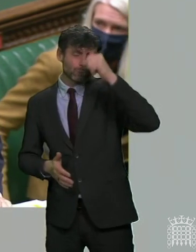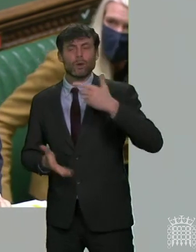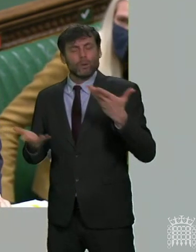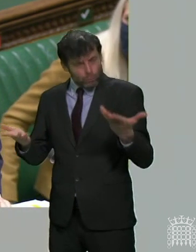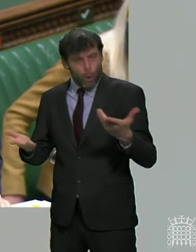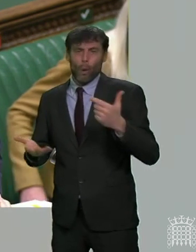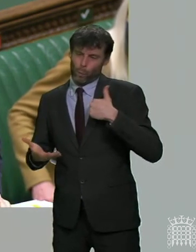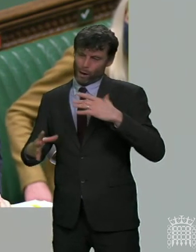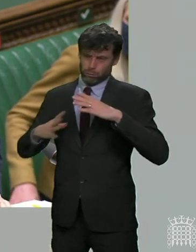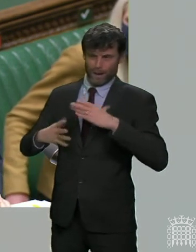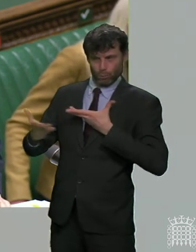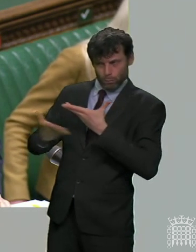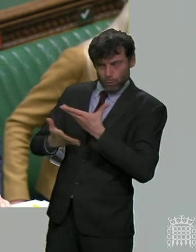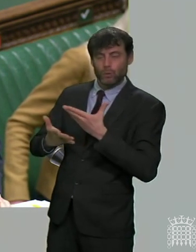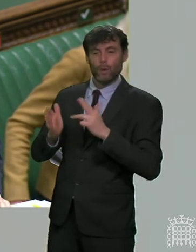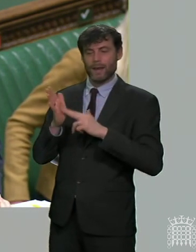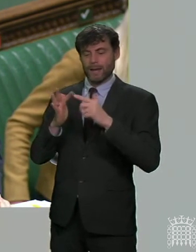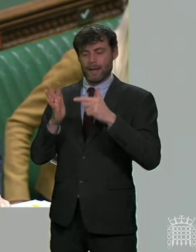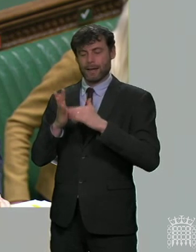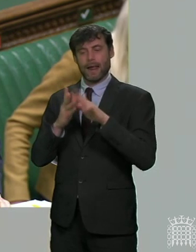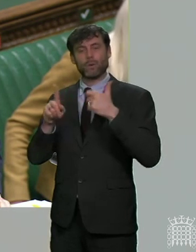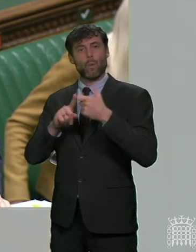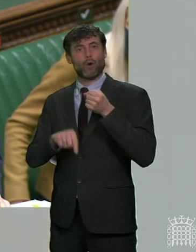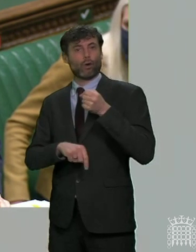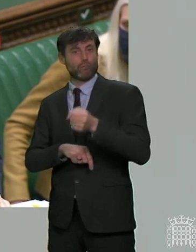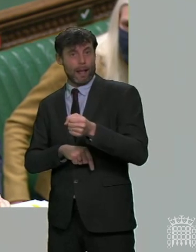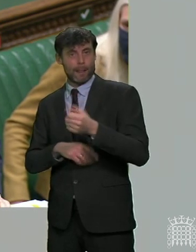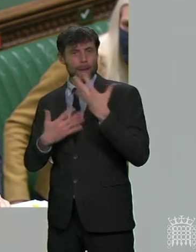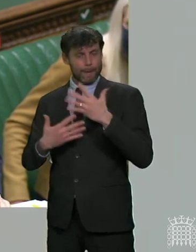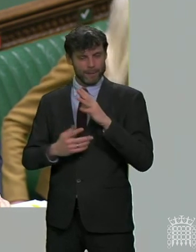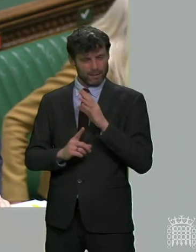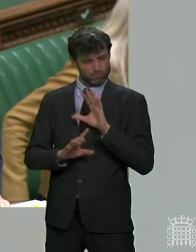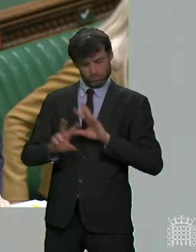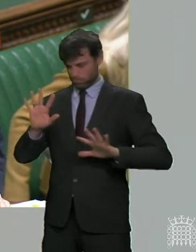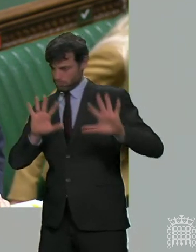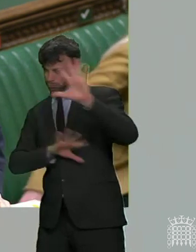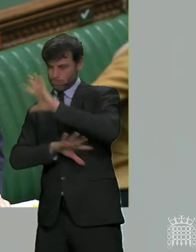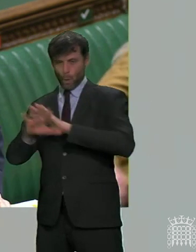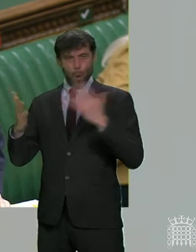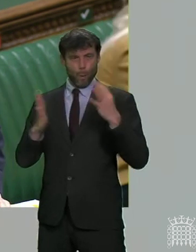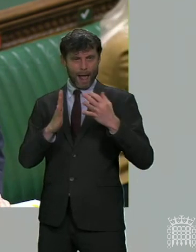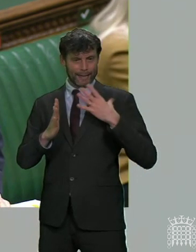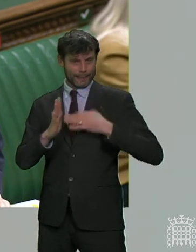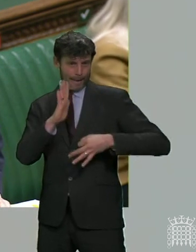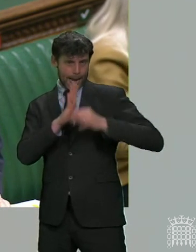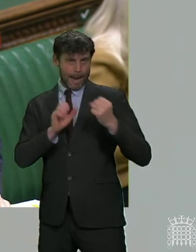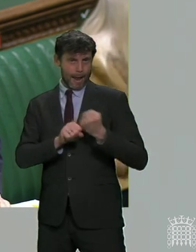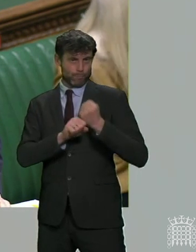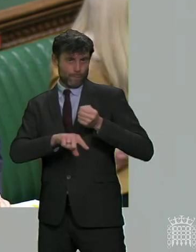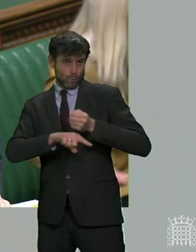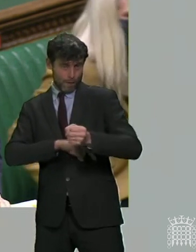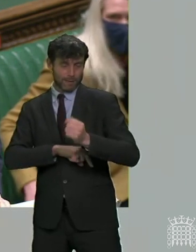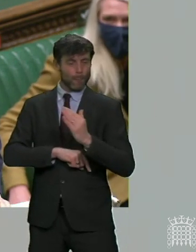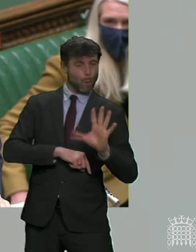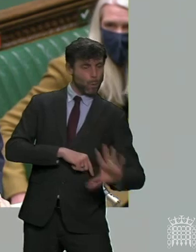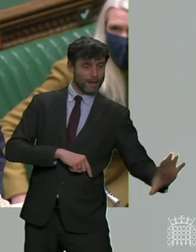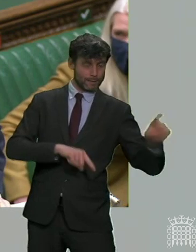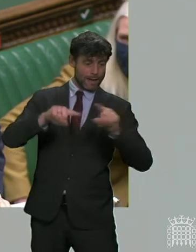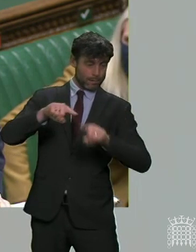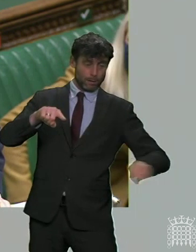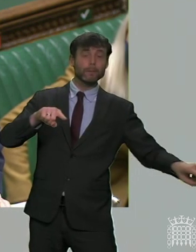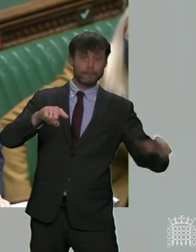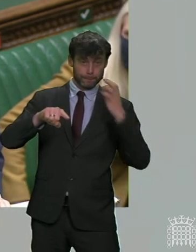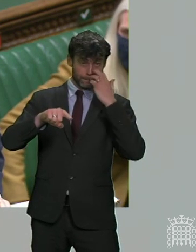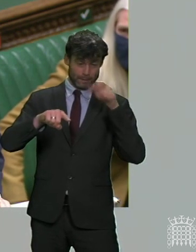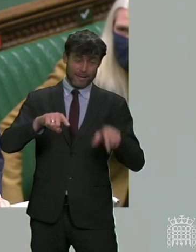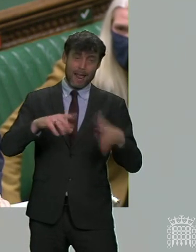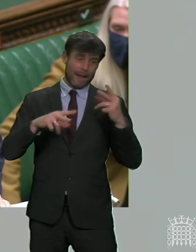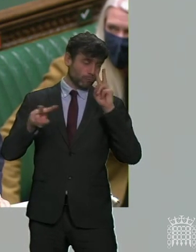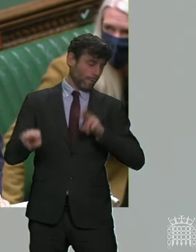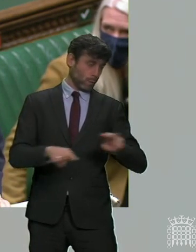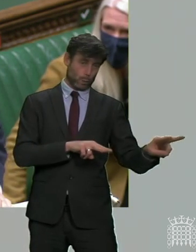Network Rail has identified proposals, including the improvement of the performance of the west of England line, which is currently being assessed.